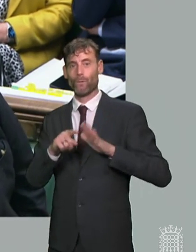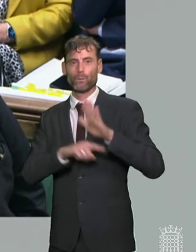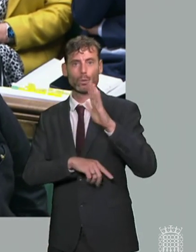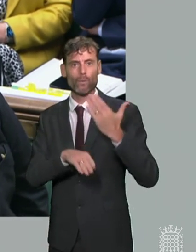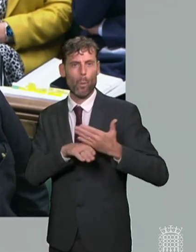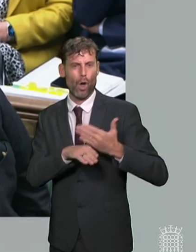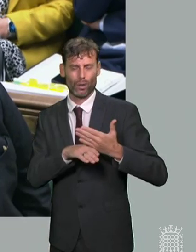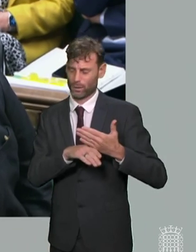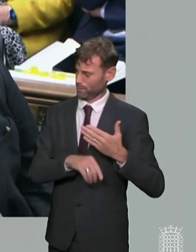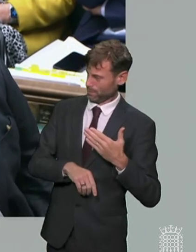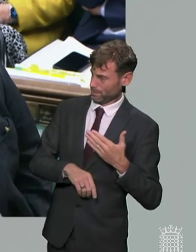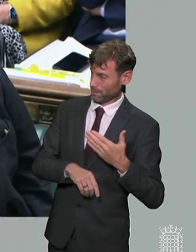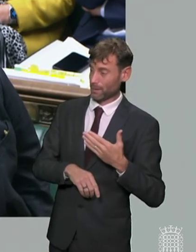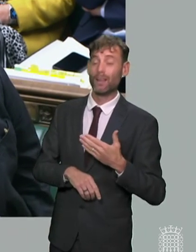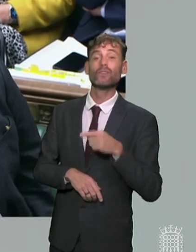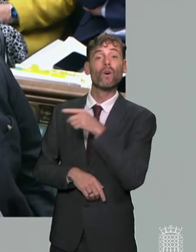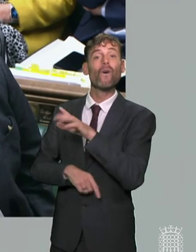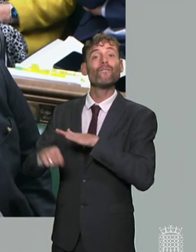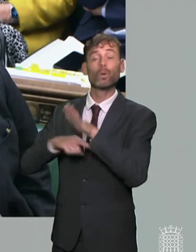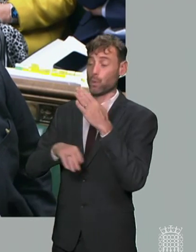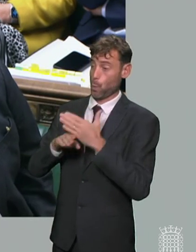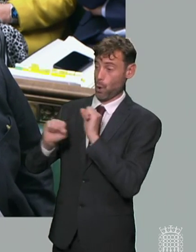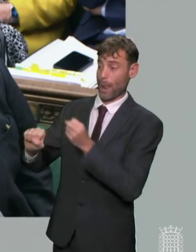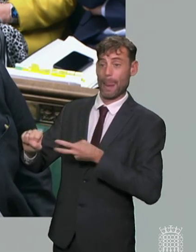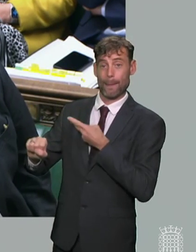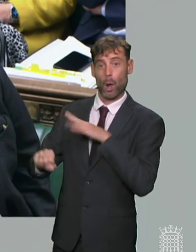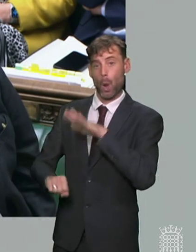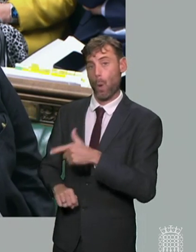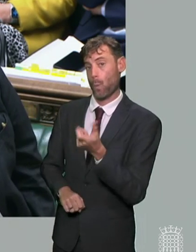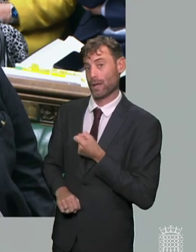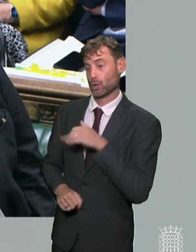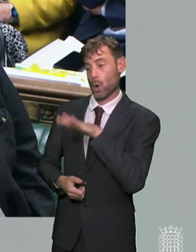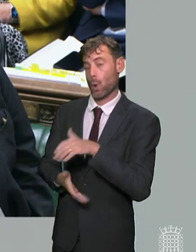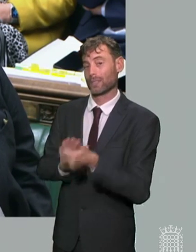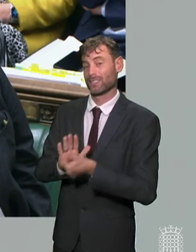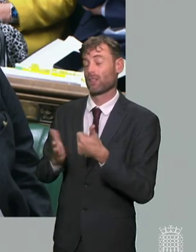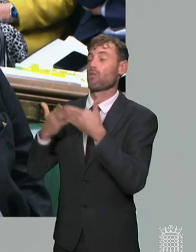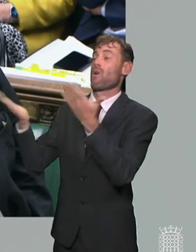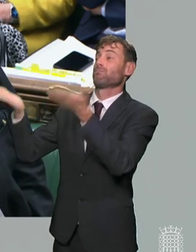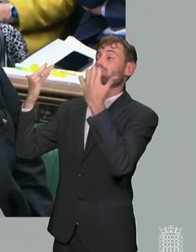The future of work under Labour is low wages and low skills driven by uncontrolled immigration.